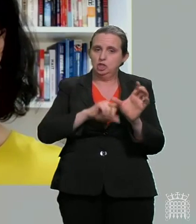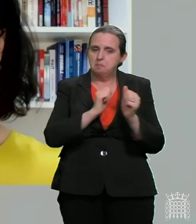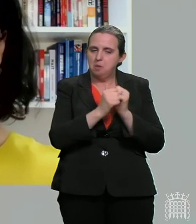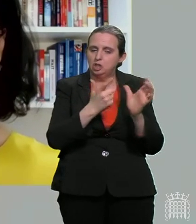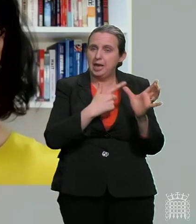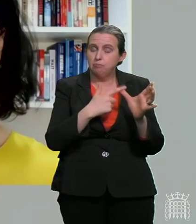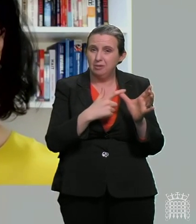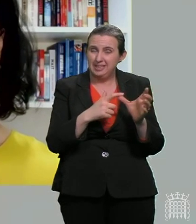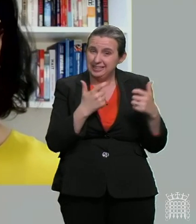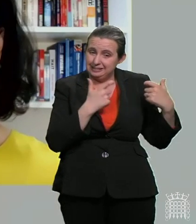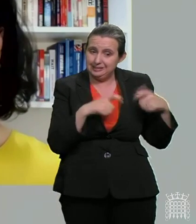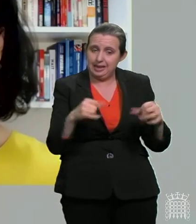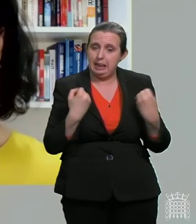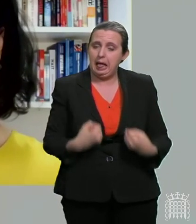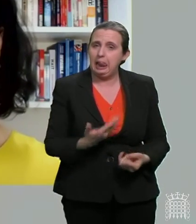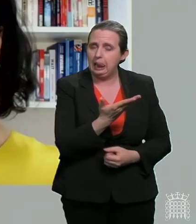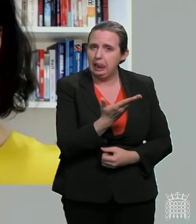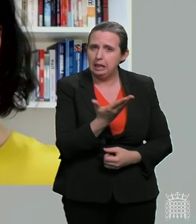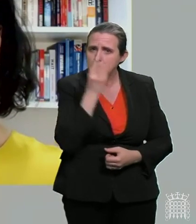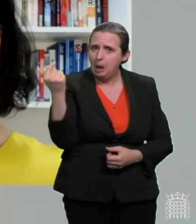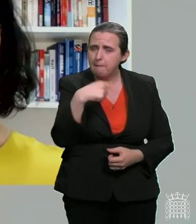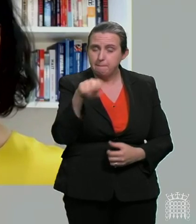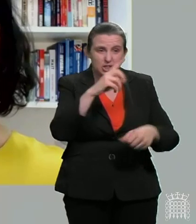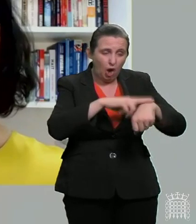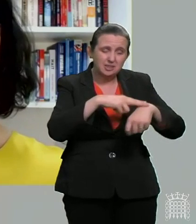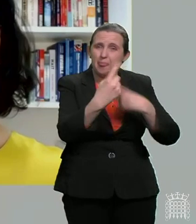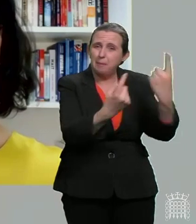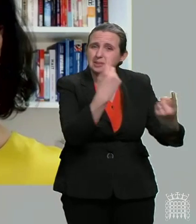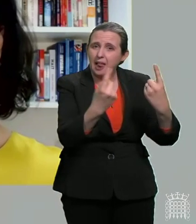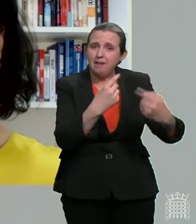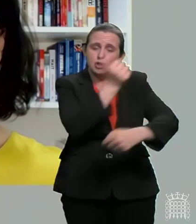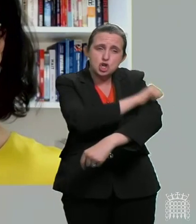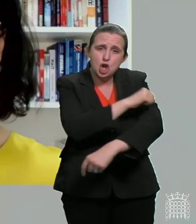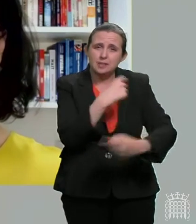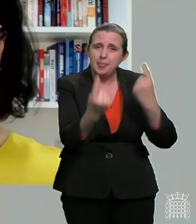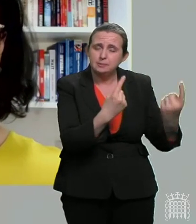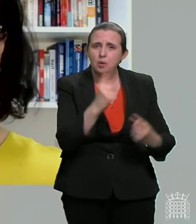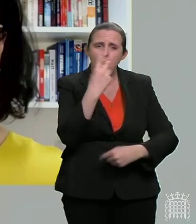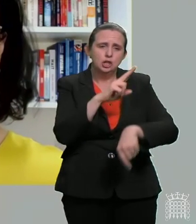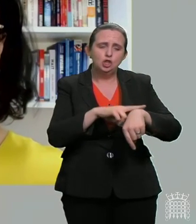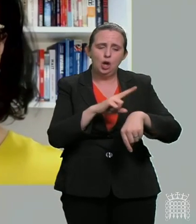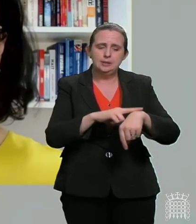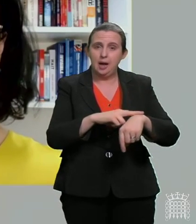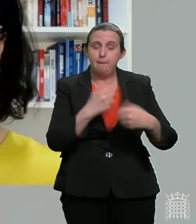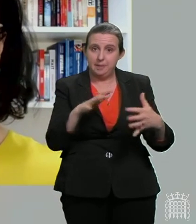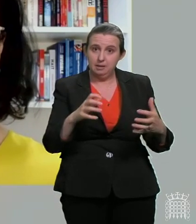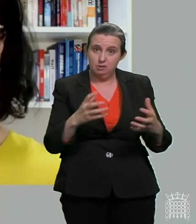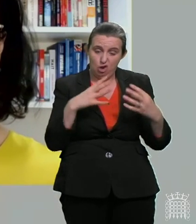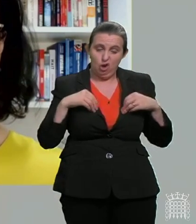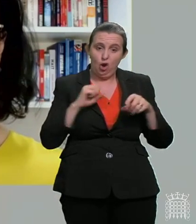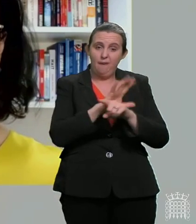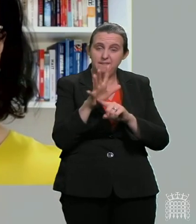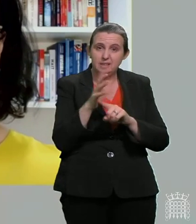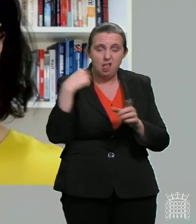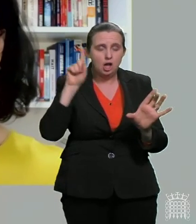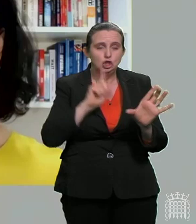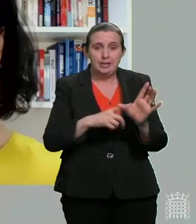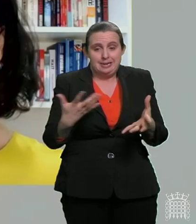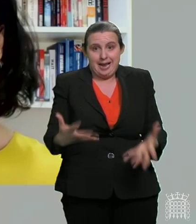Nearly a year later, I have heard from a doctor who says she wonders whether she will ever be able to walk unaided again, let alone manage a full day of work.